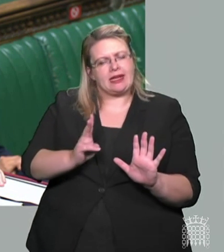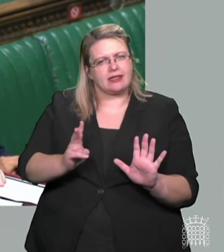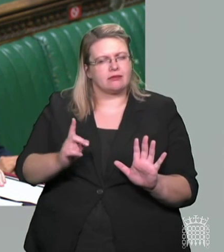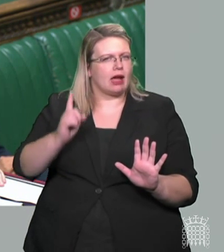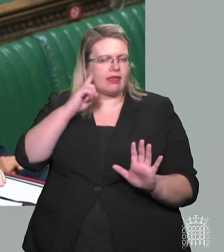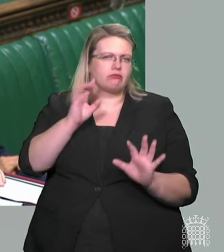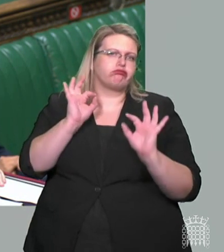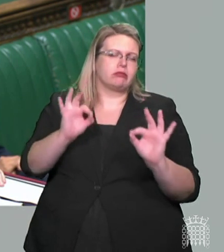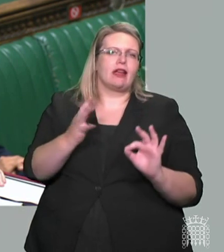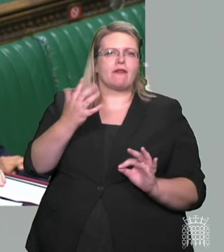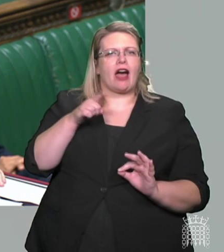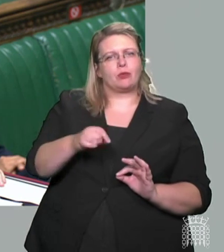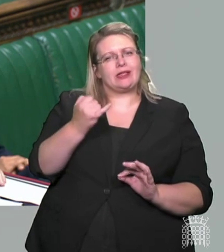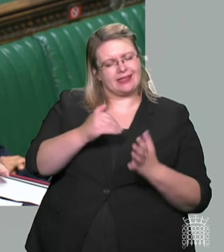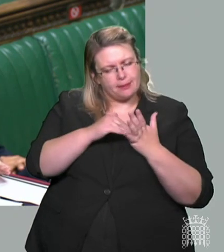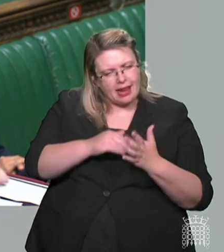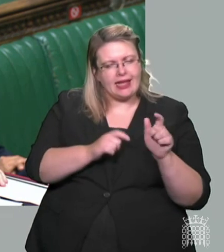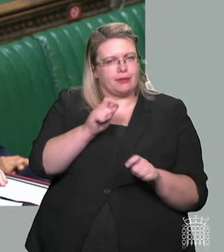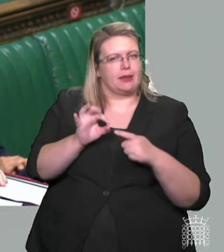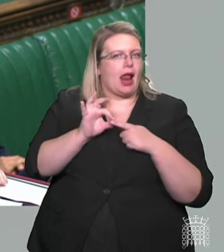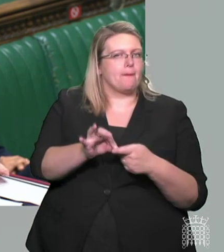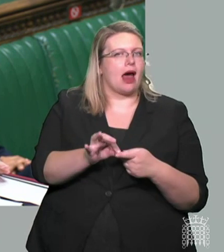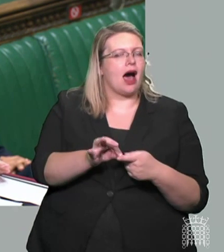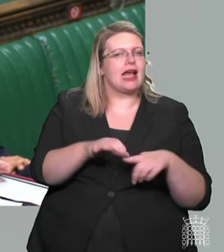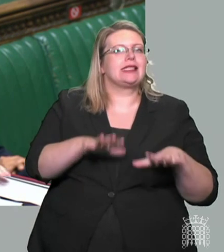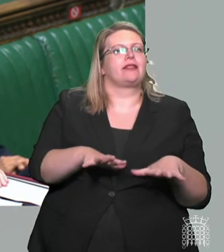6 million people have applied.